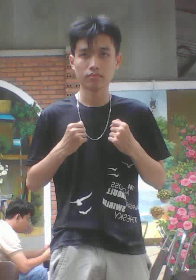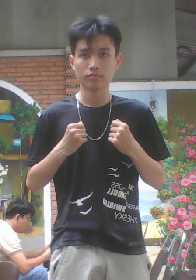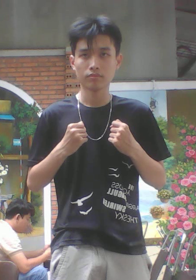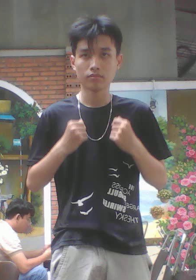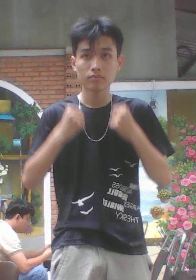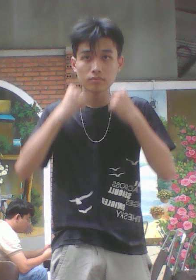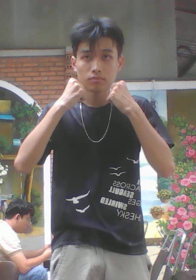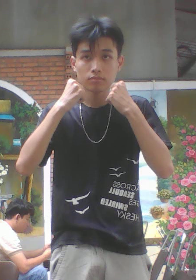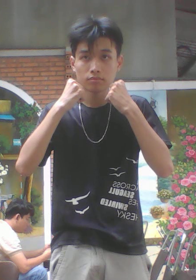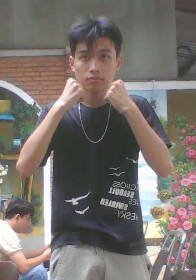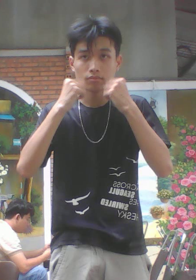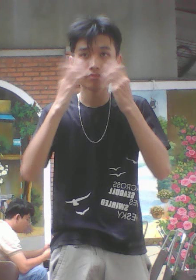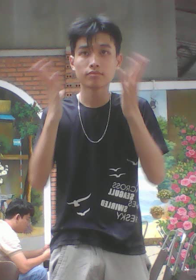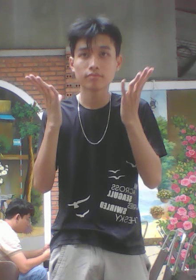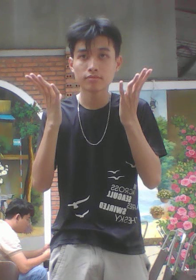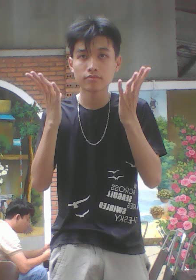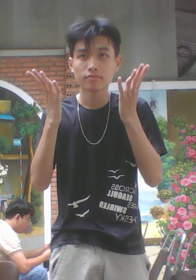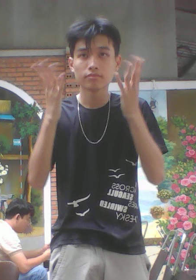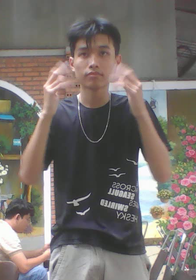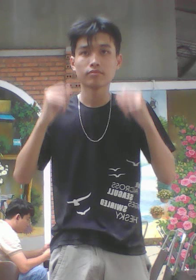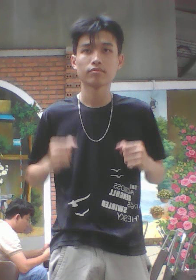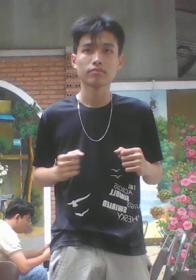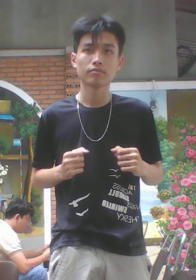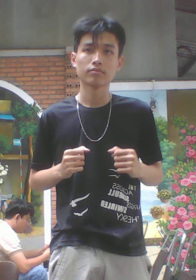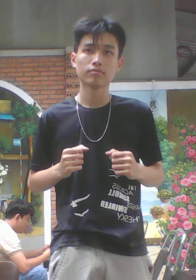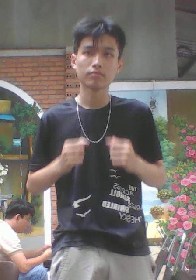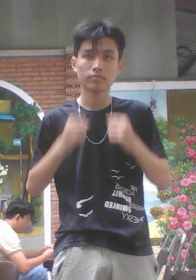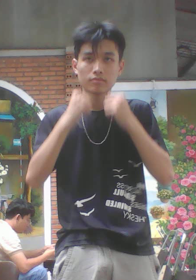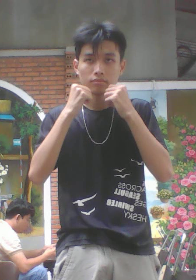cam on